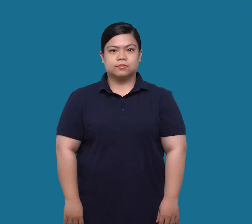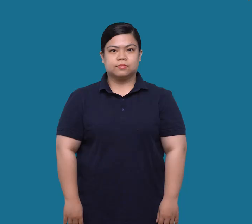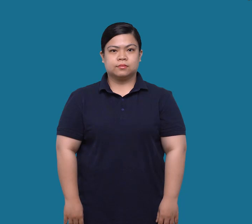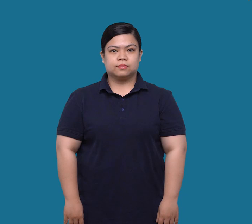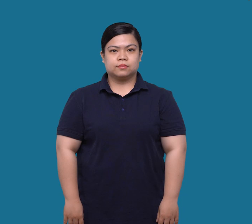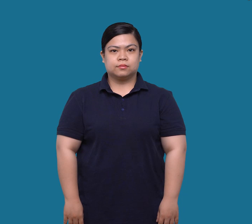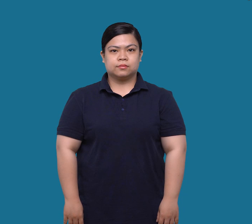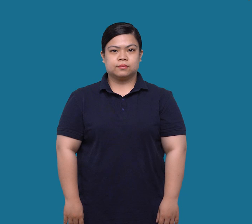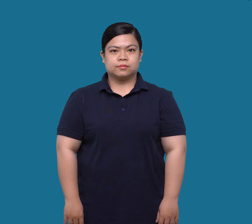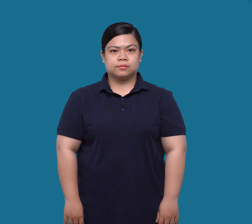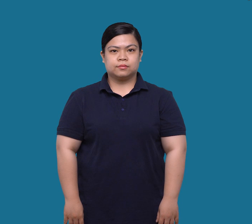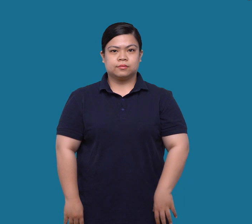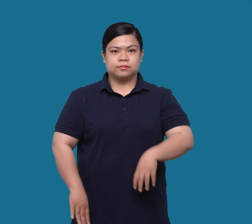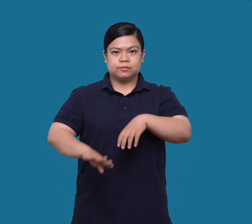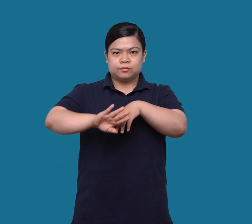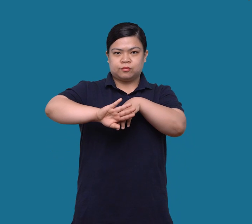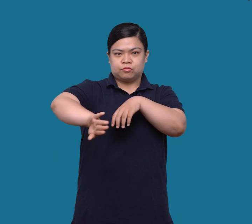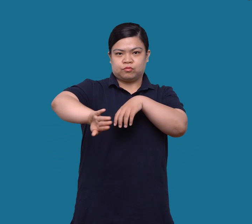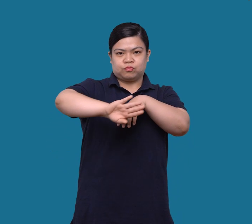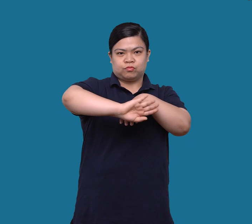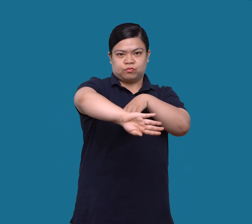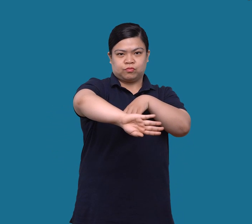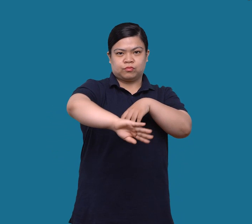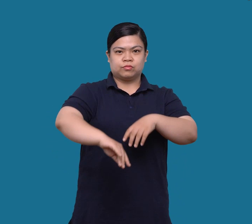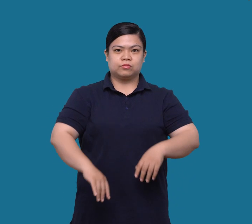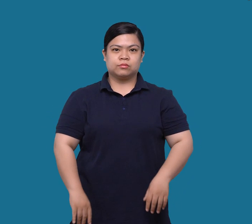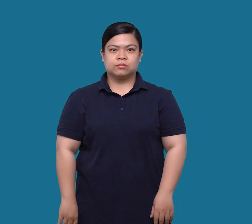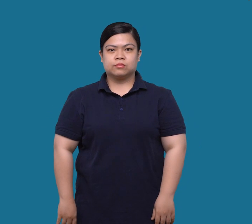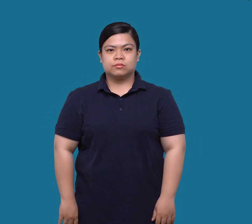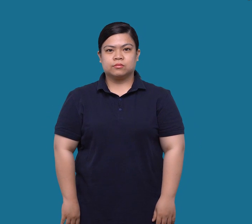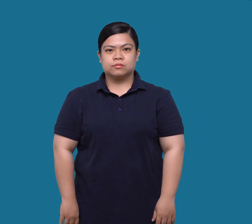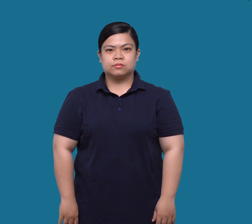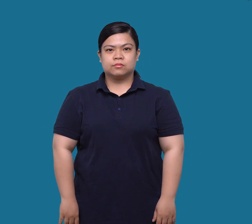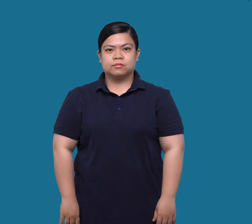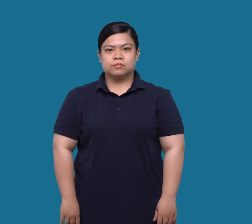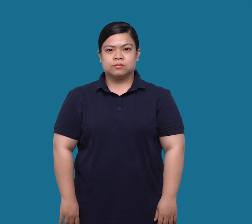khu vực cách ly